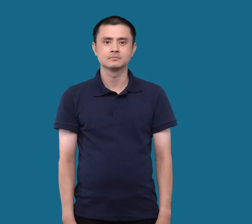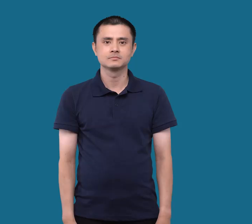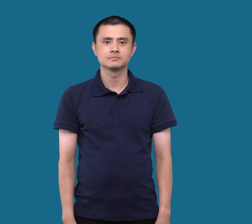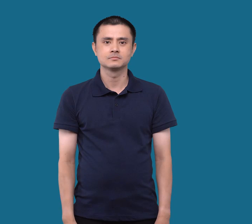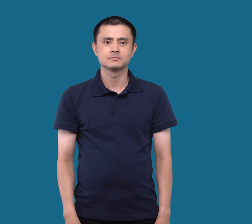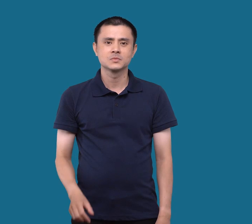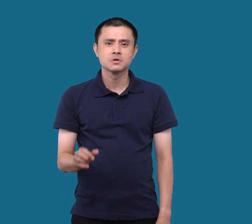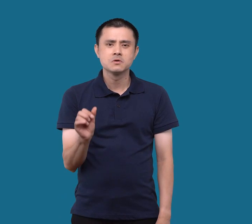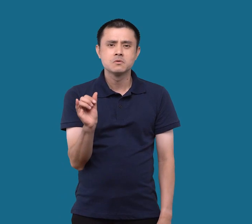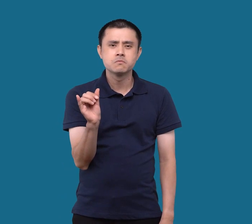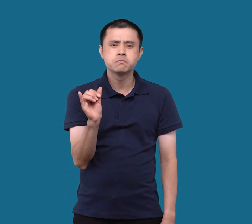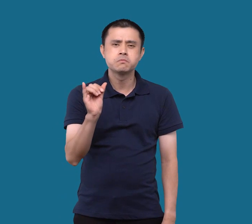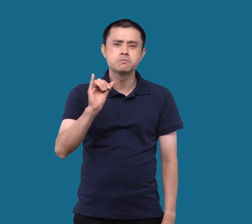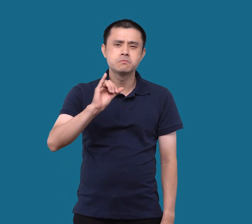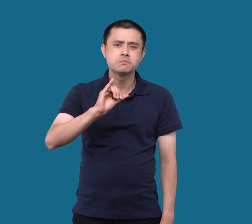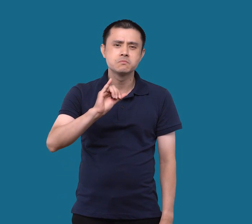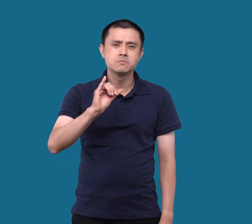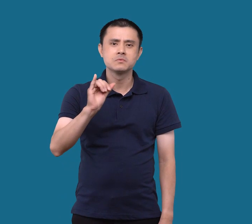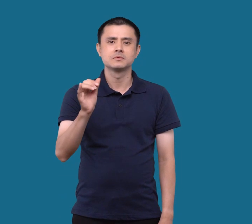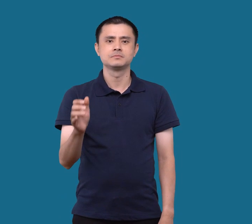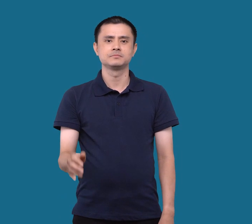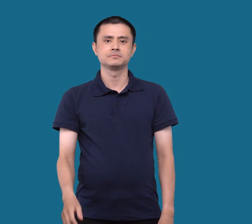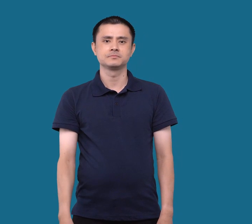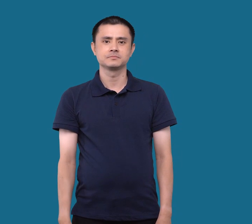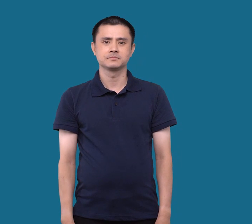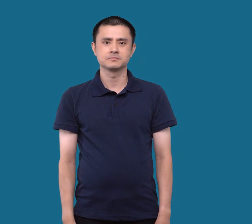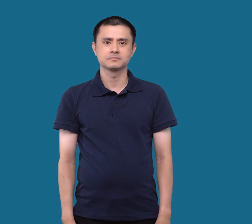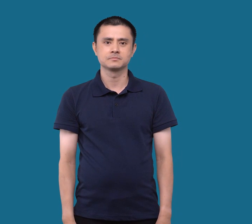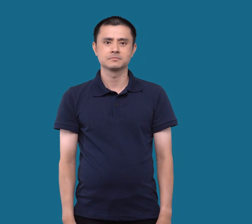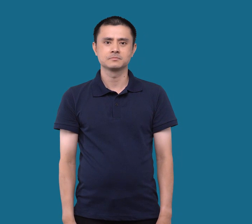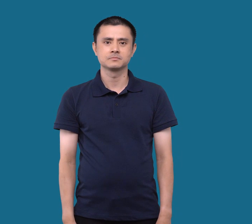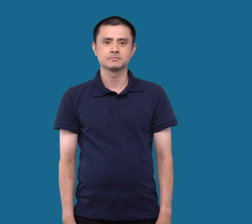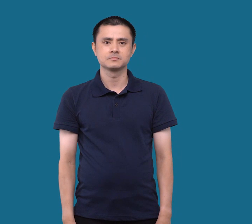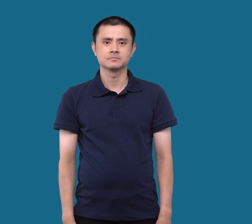ấm trà